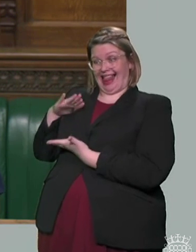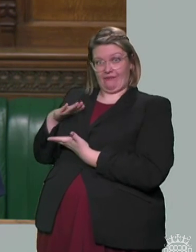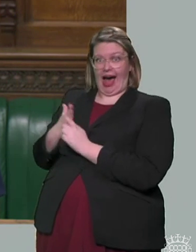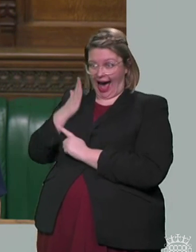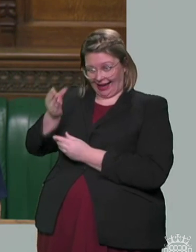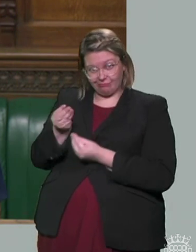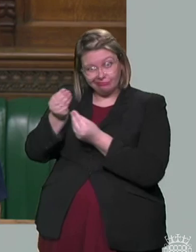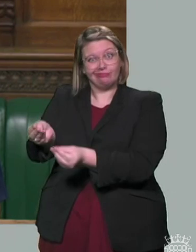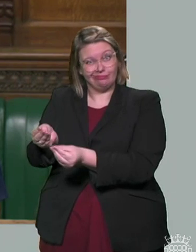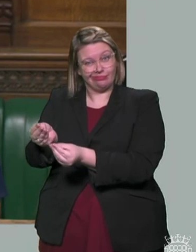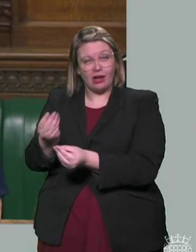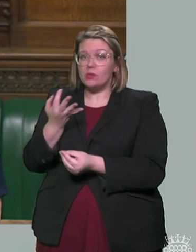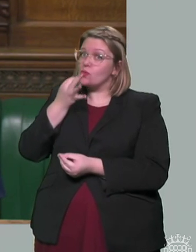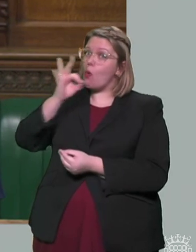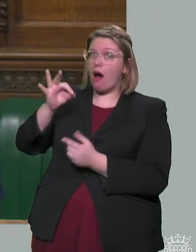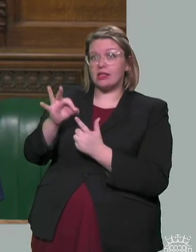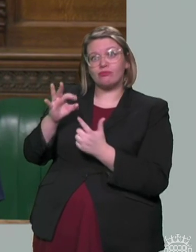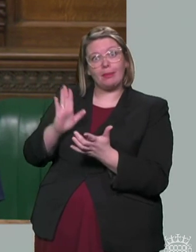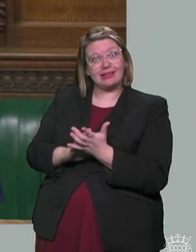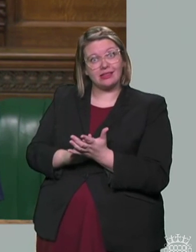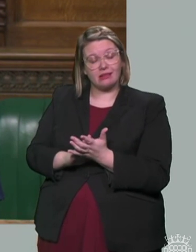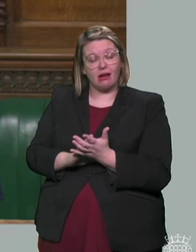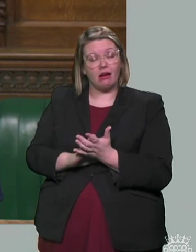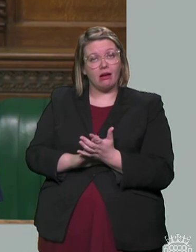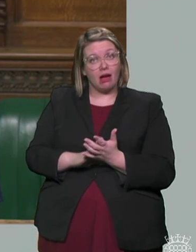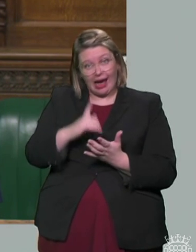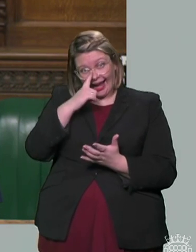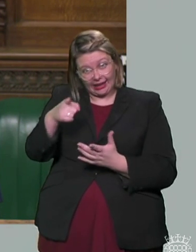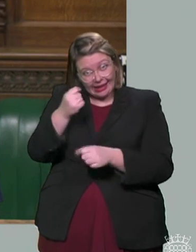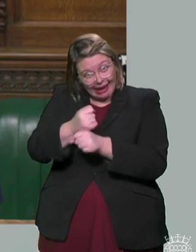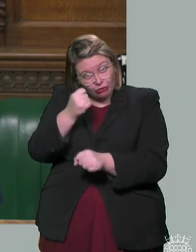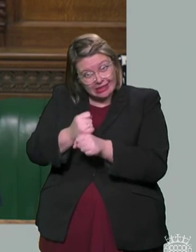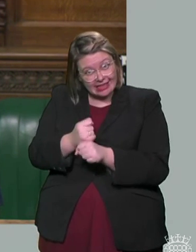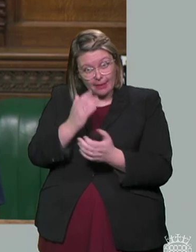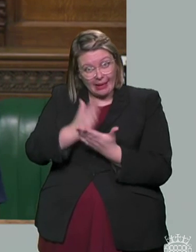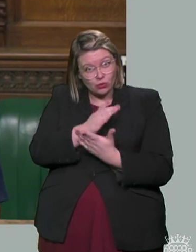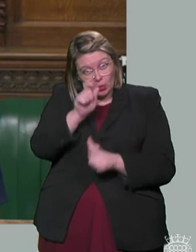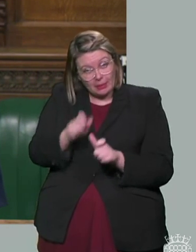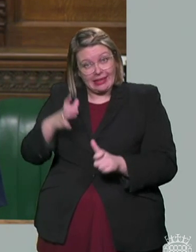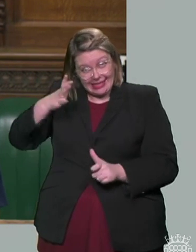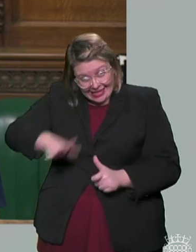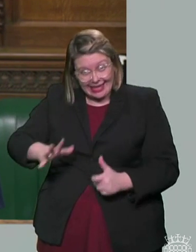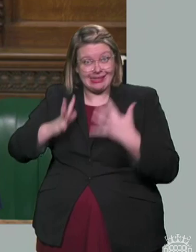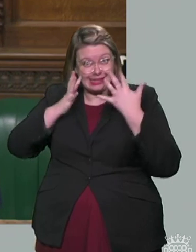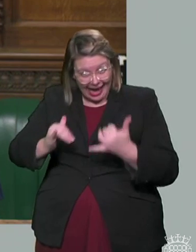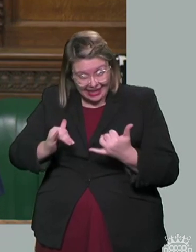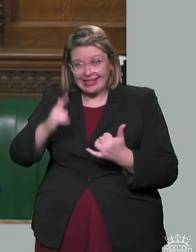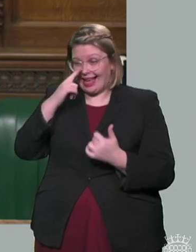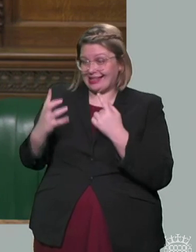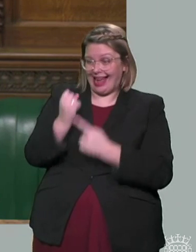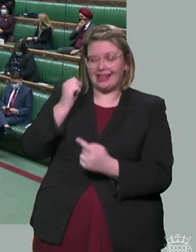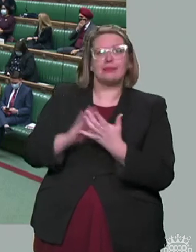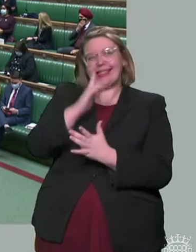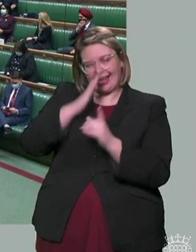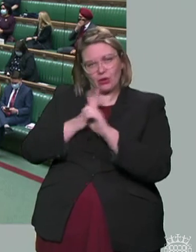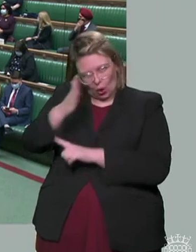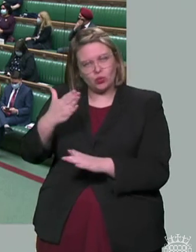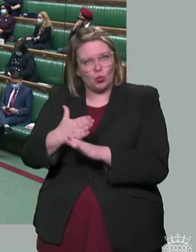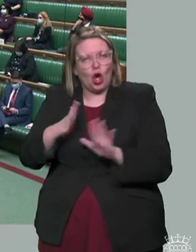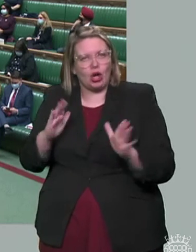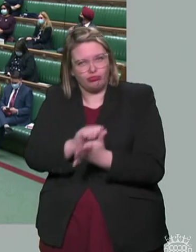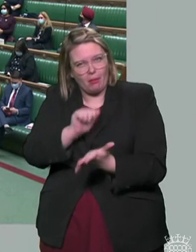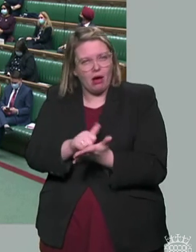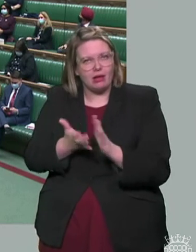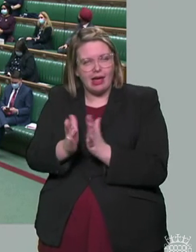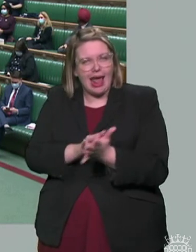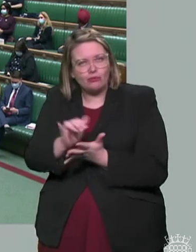Can the Prime Minister assure me that from now on my constituent will be able to get the tests that he needs when he needs them, so that he can go to work and do his job in the NHS?